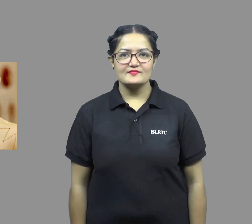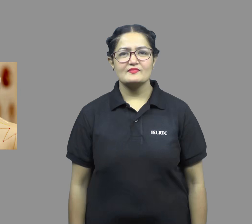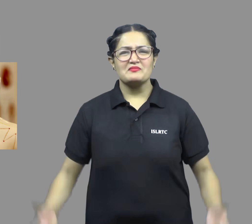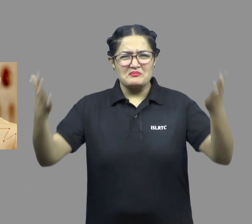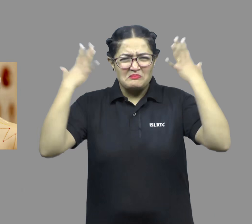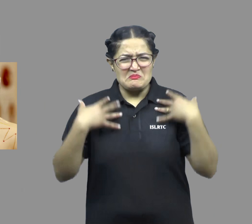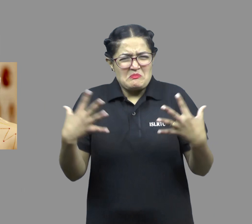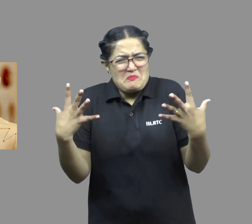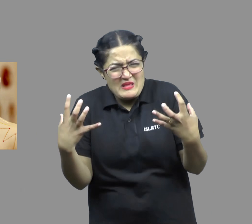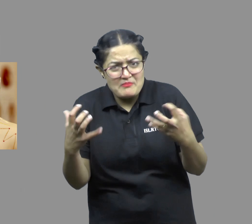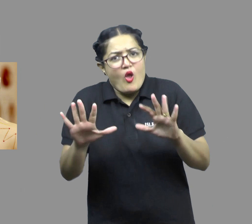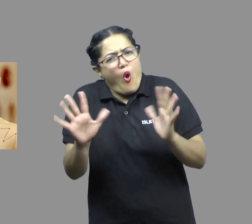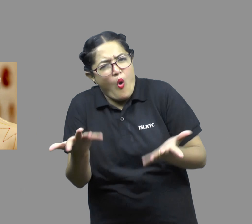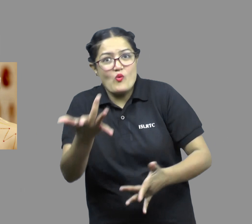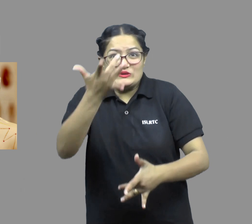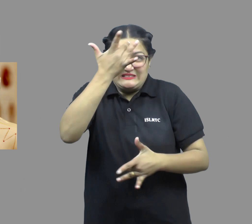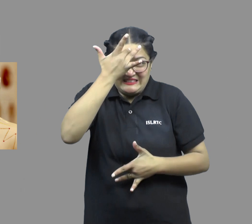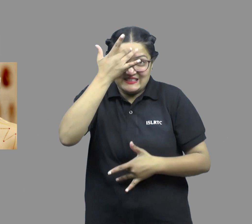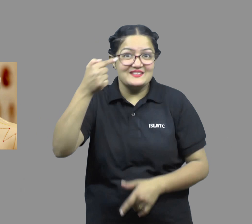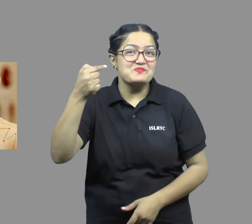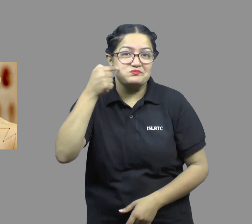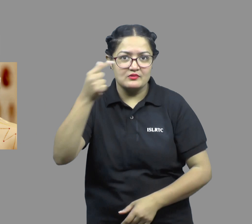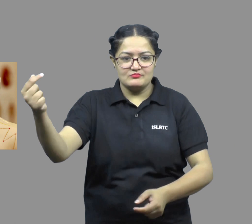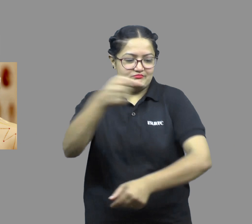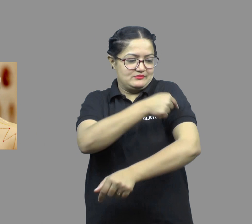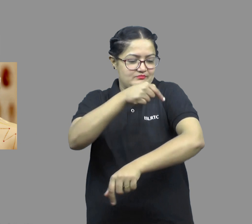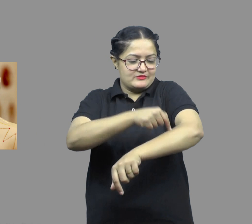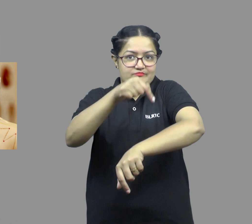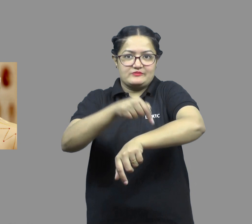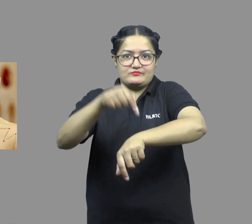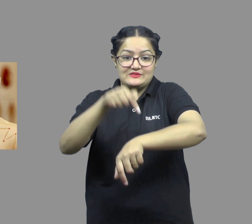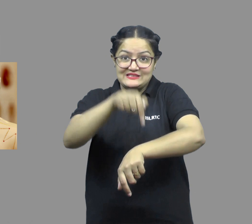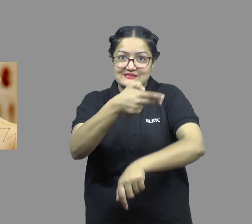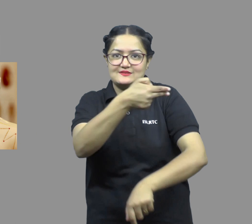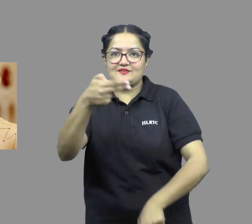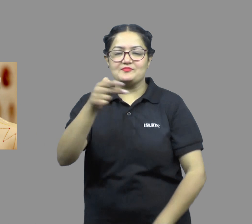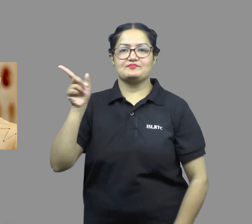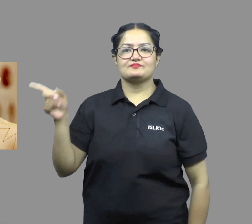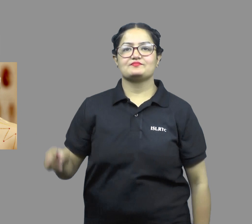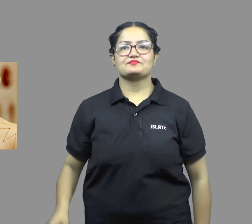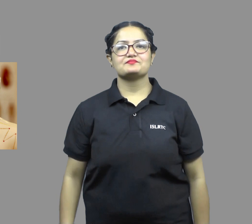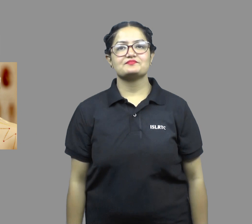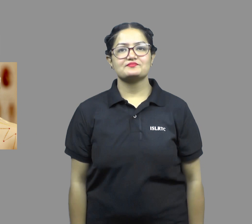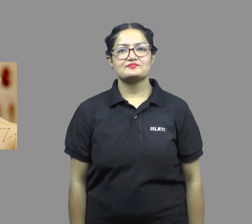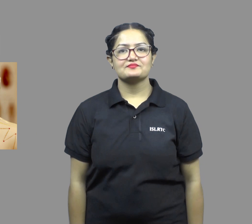Acupuncture